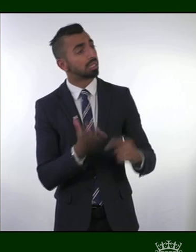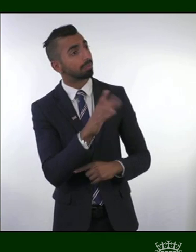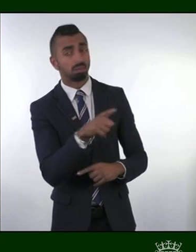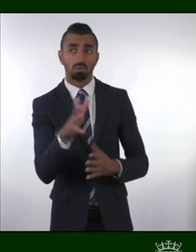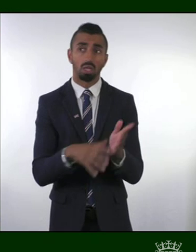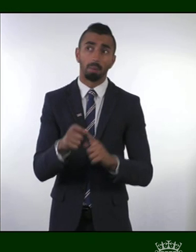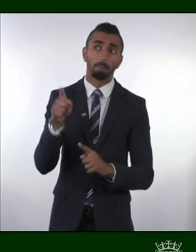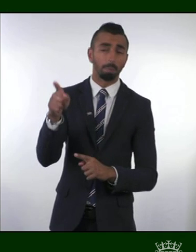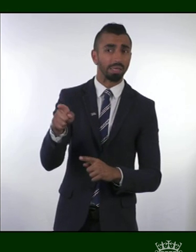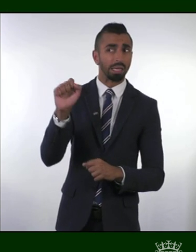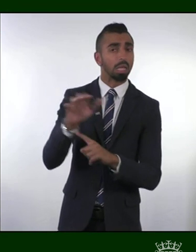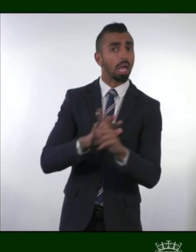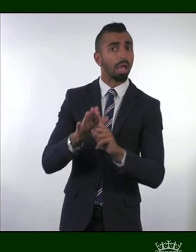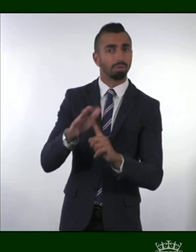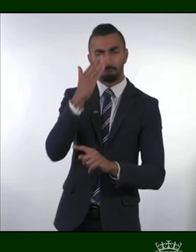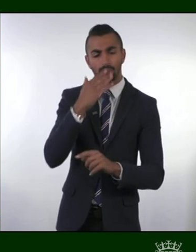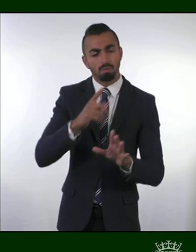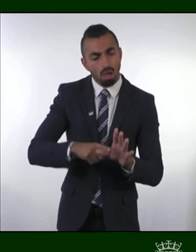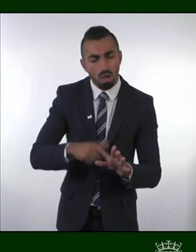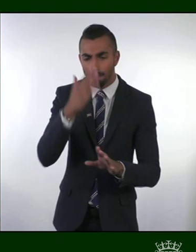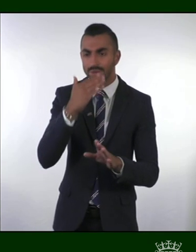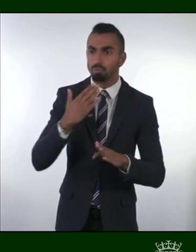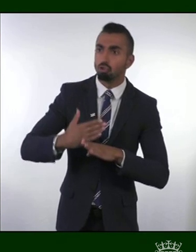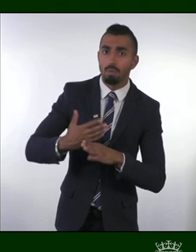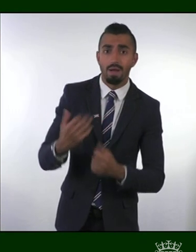He is right about unlocking the housing market.